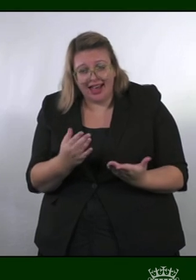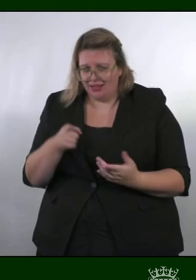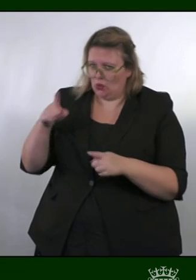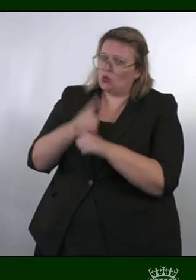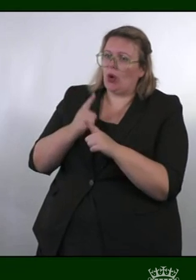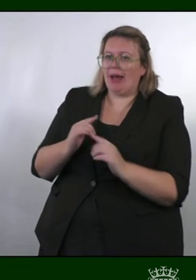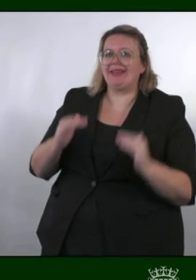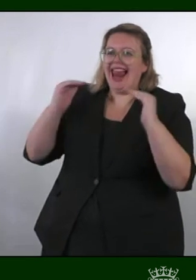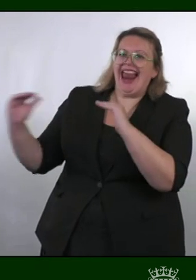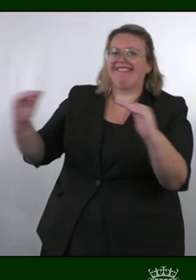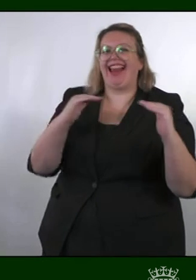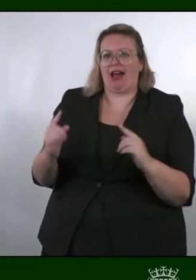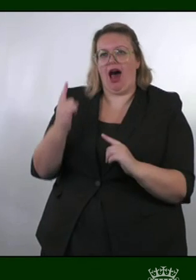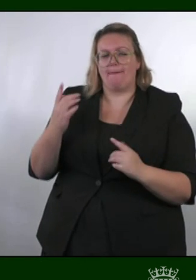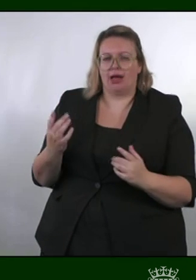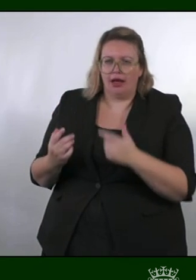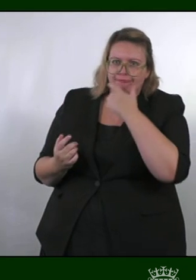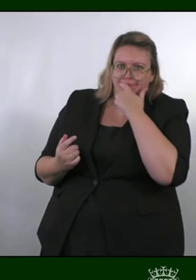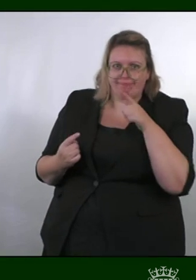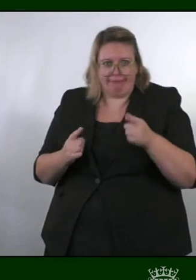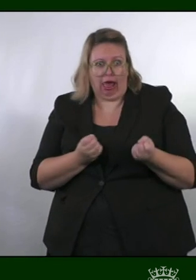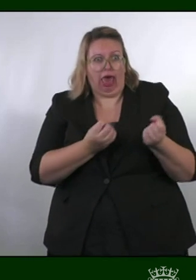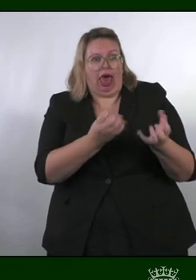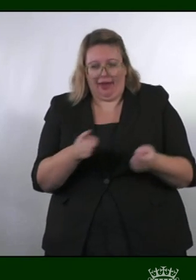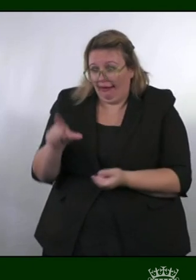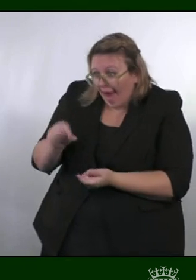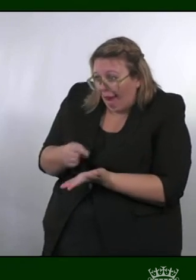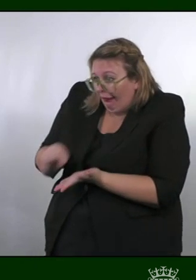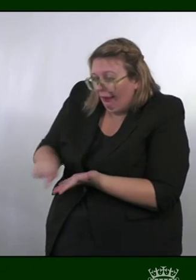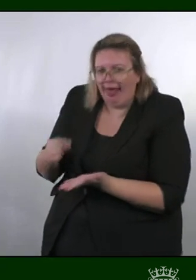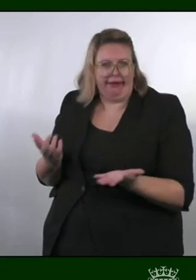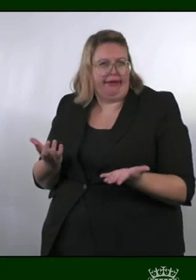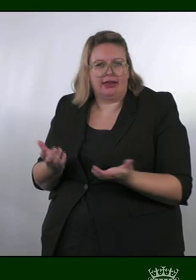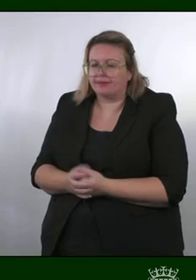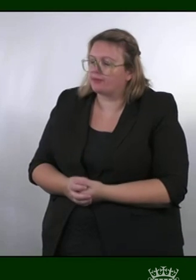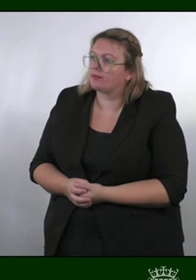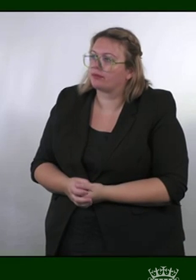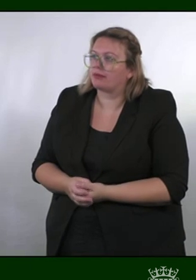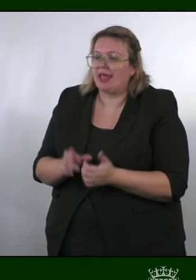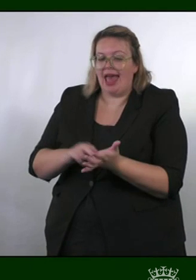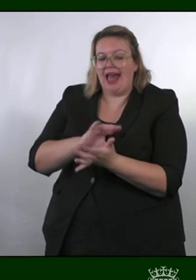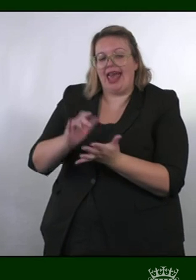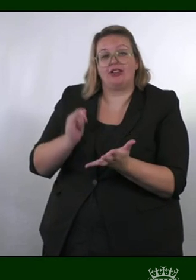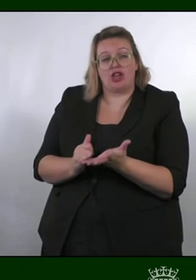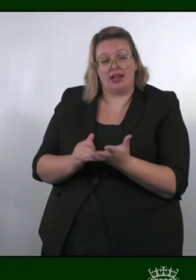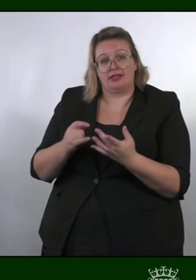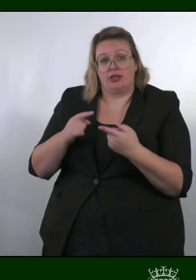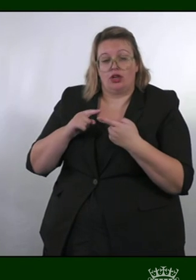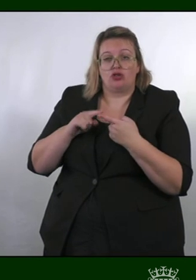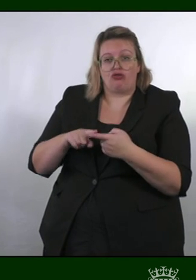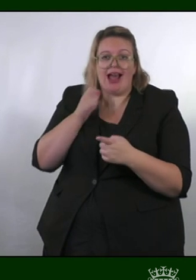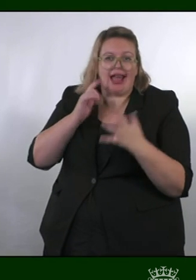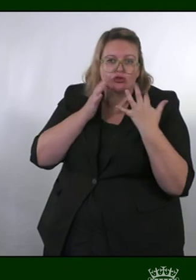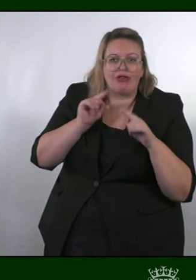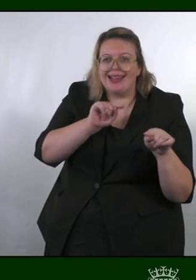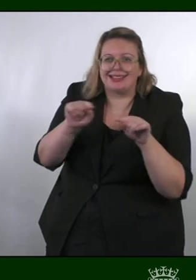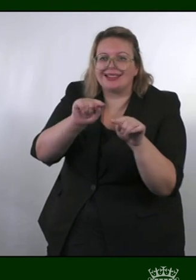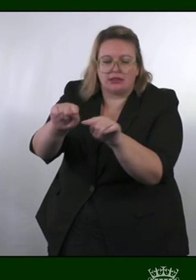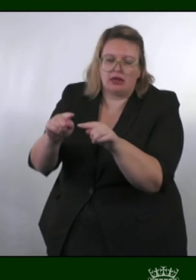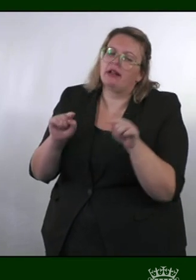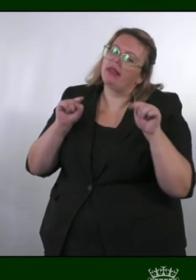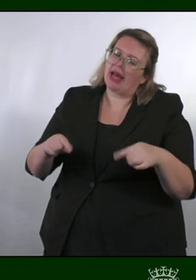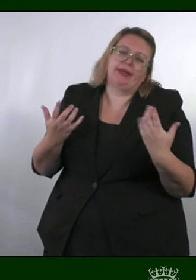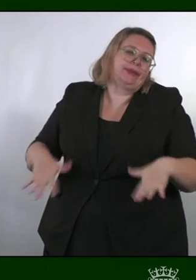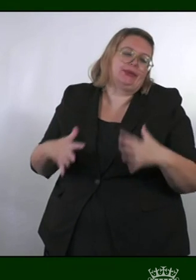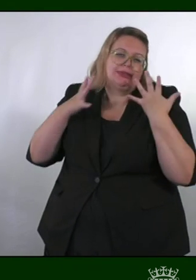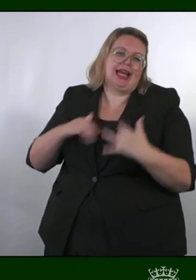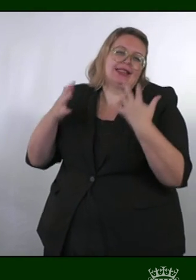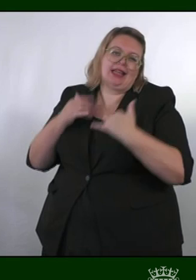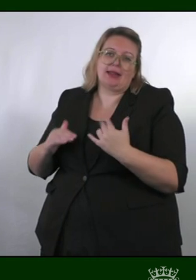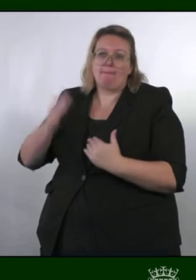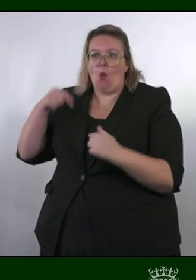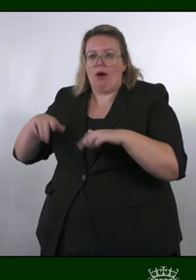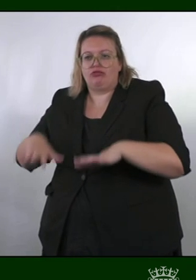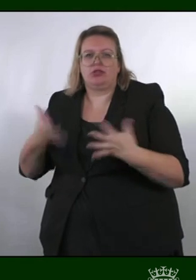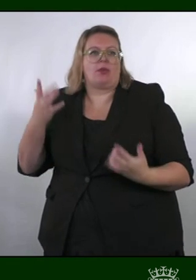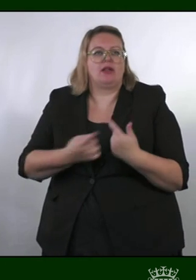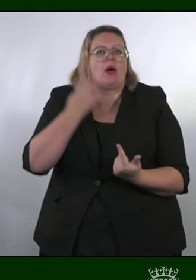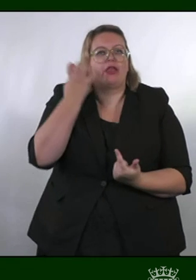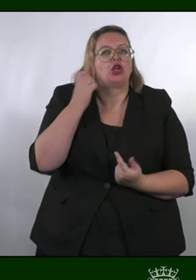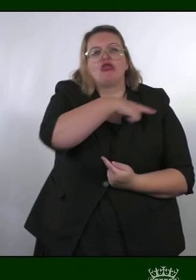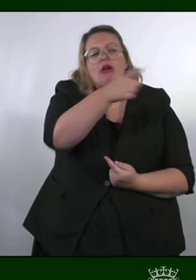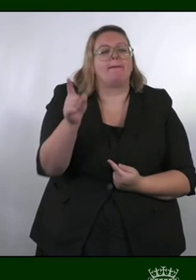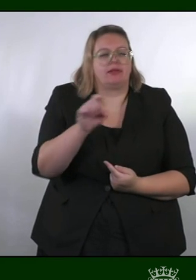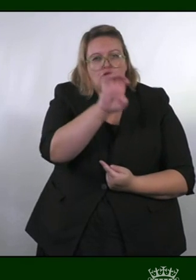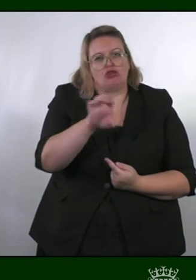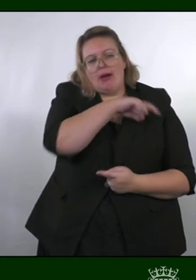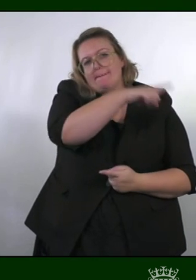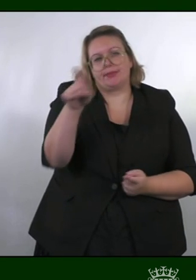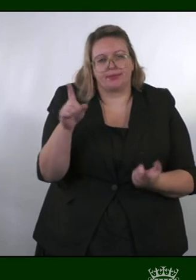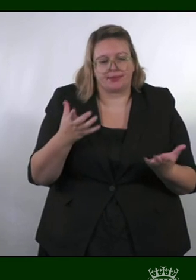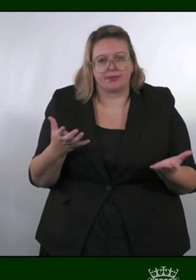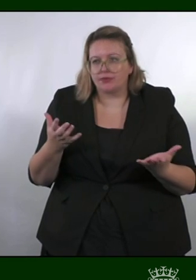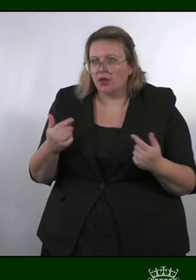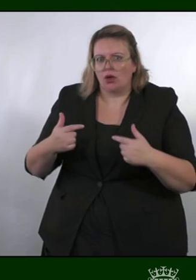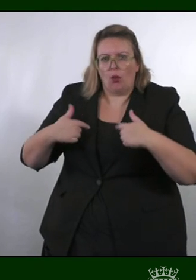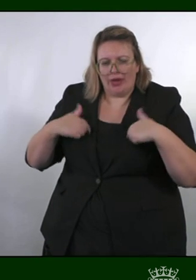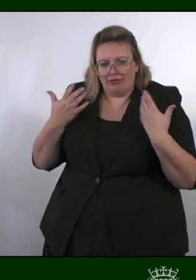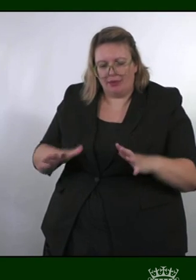As well as this, and as agreed with local leaders, unfortunately, casinos, betting shops, adult gaming centres and soft play centres will also have to close, and while gyms will remain open classes will not be allowed.